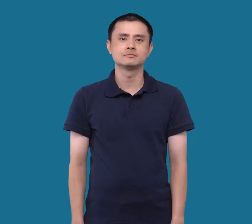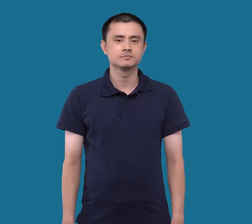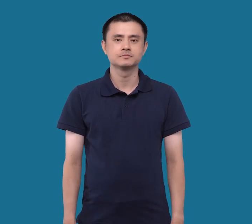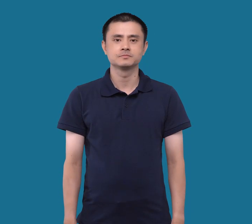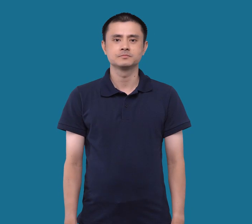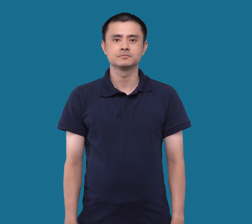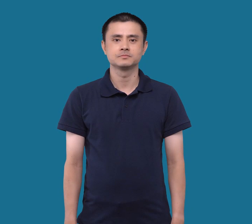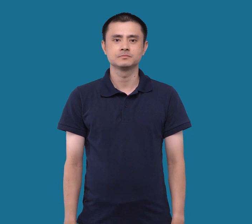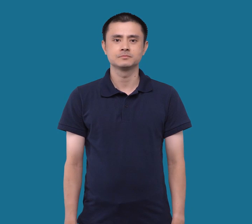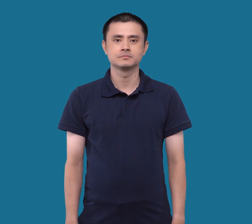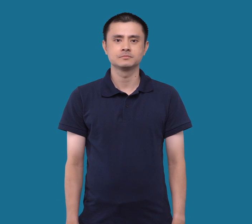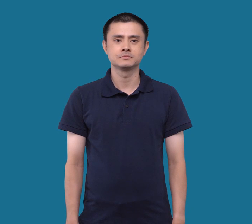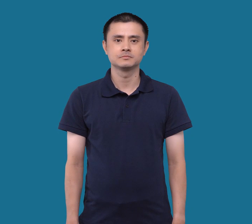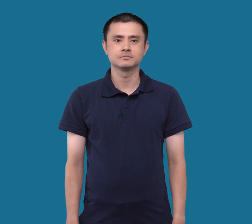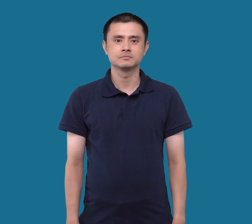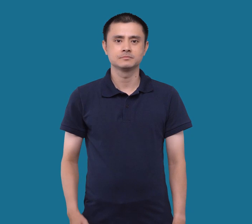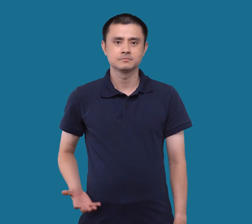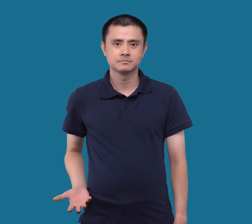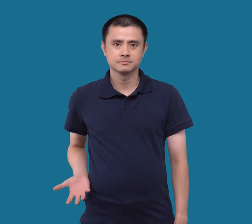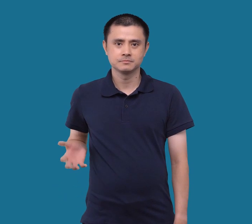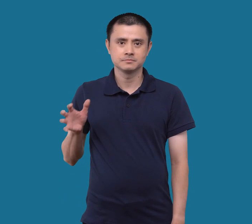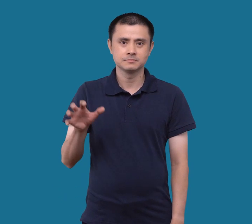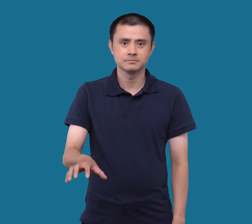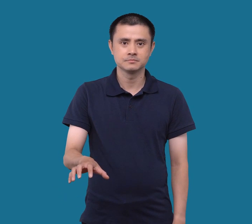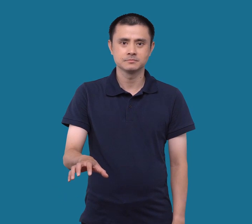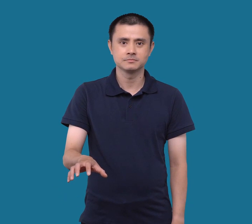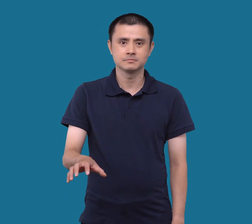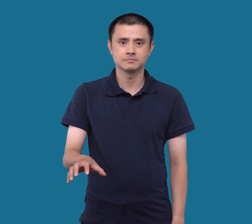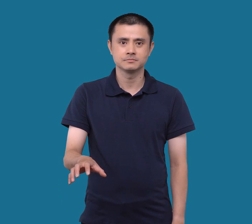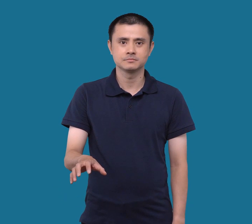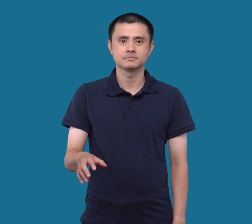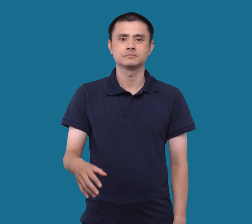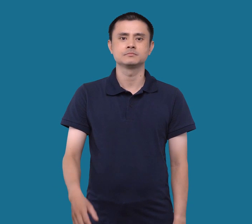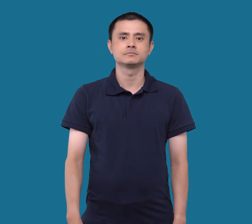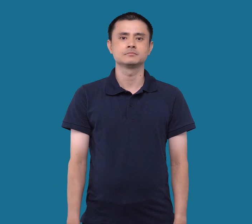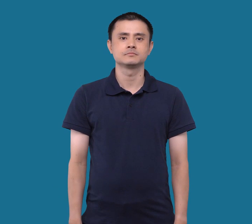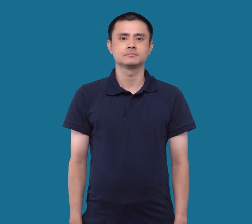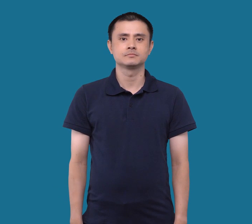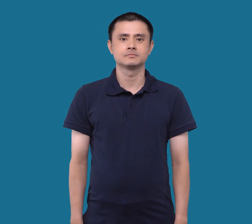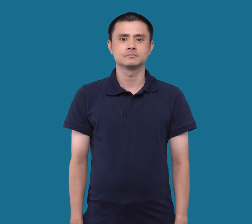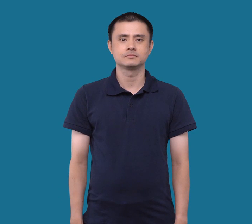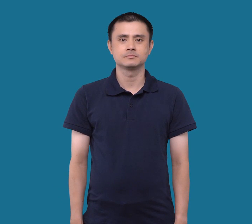Băng-la-đét (nước Băng-la-đét)